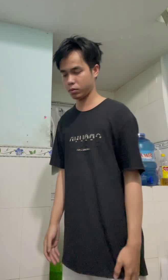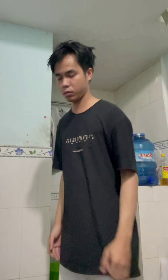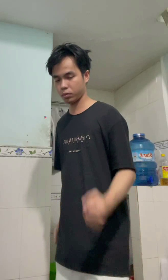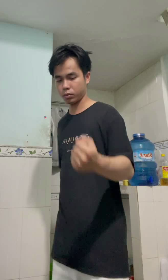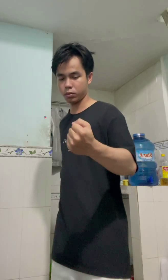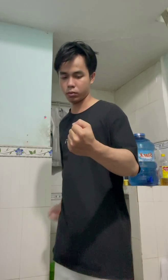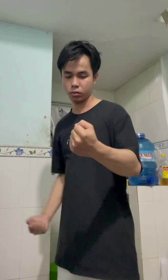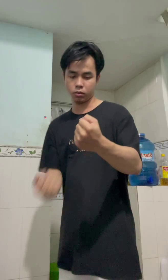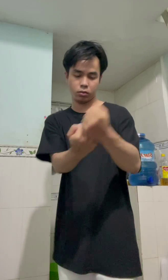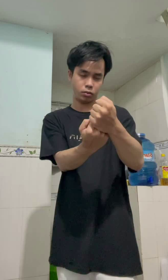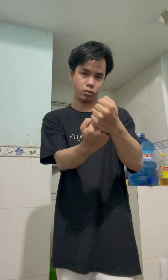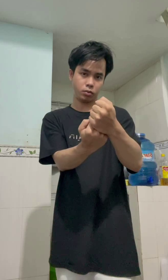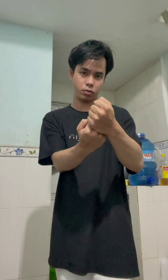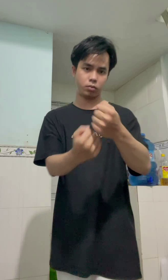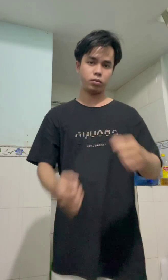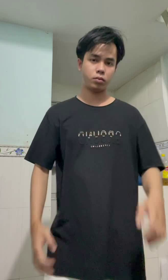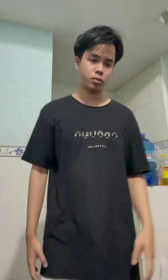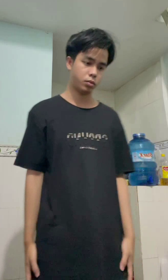ho tro